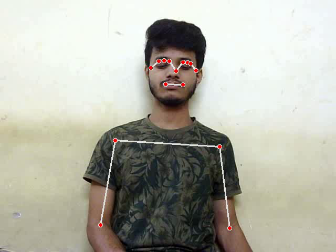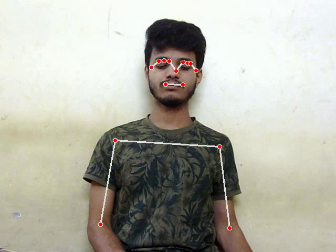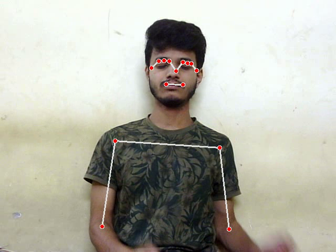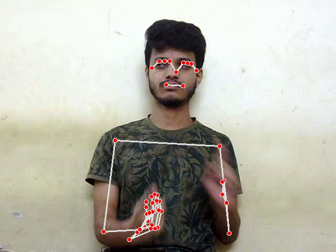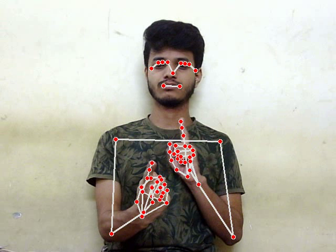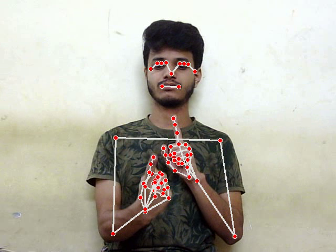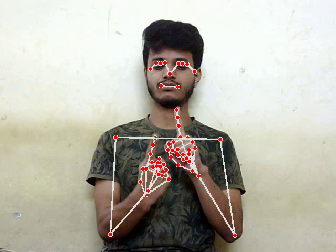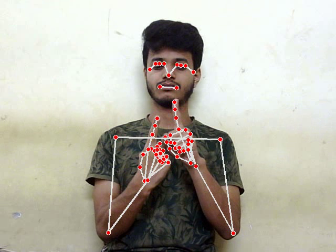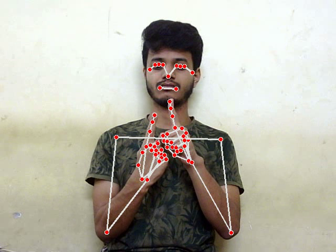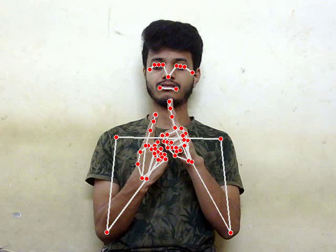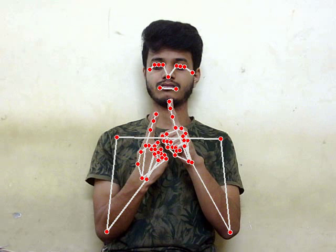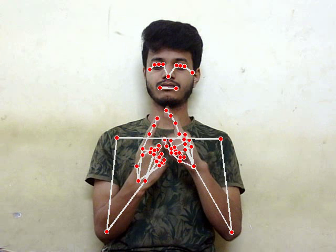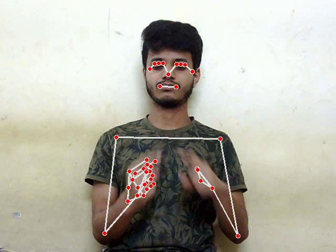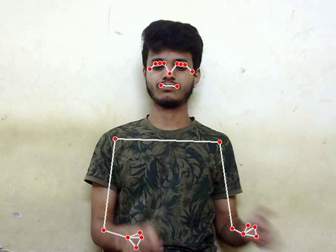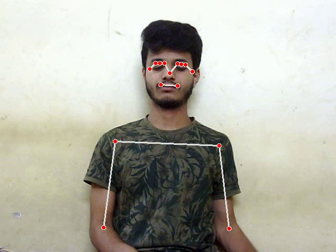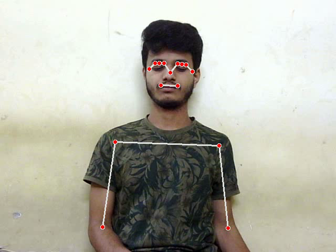meet